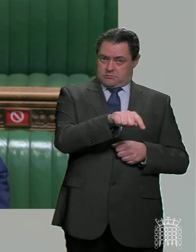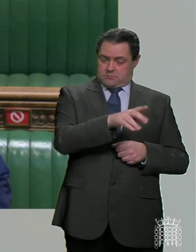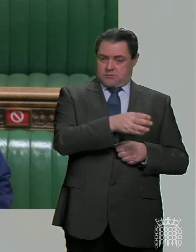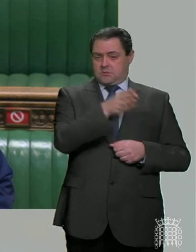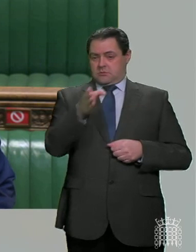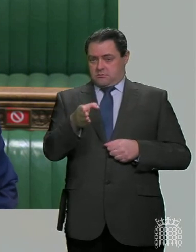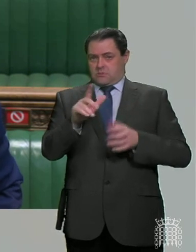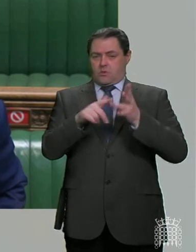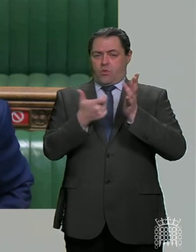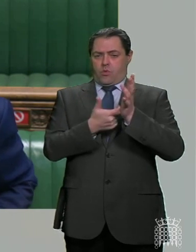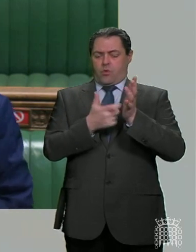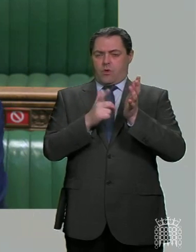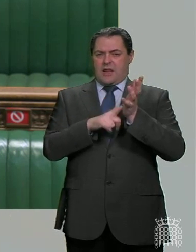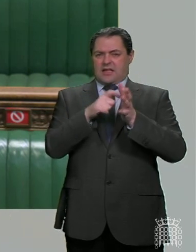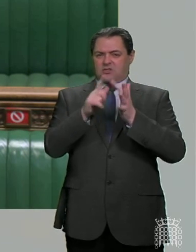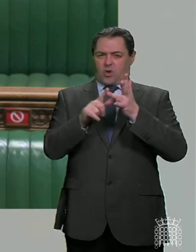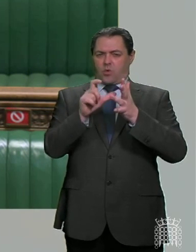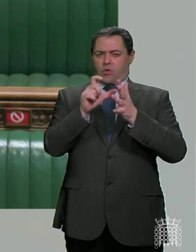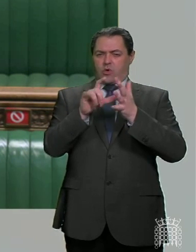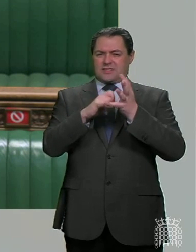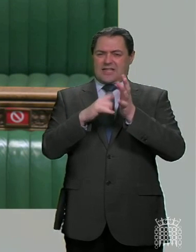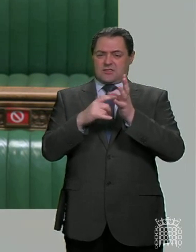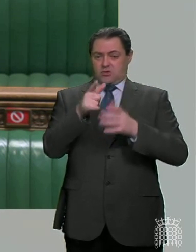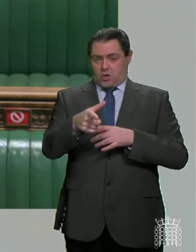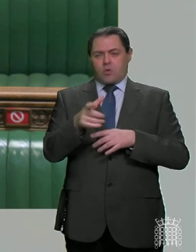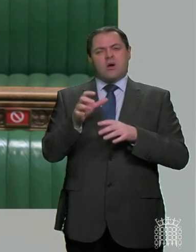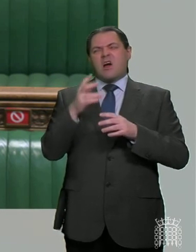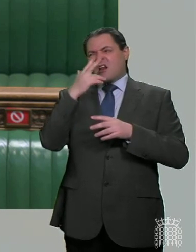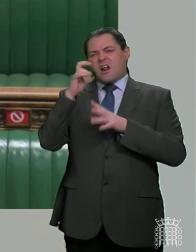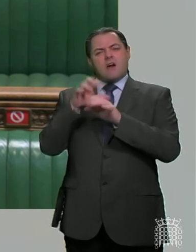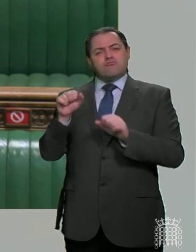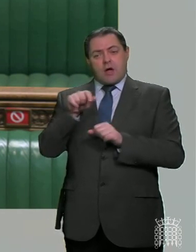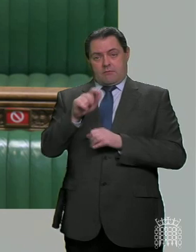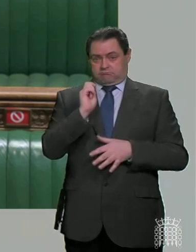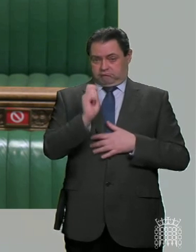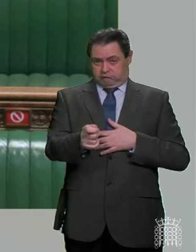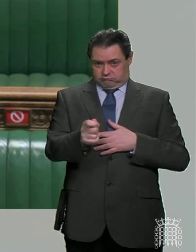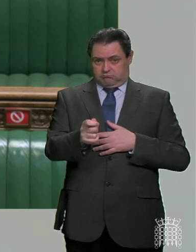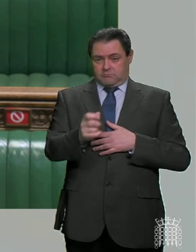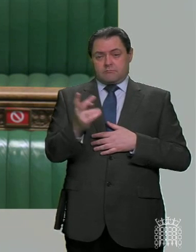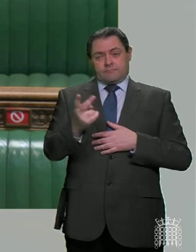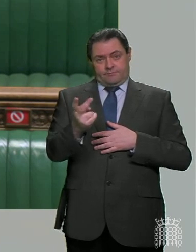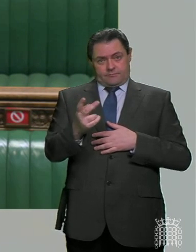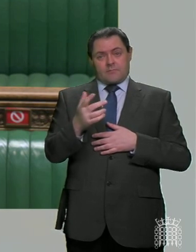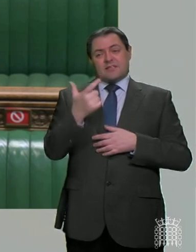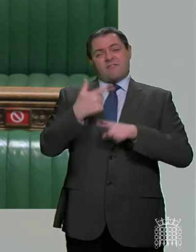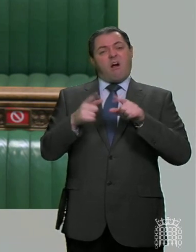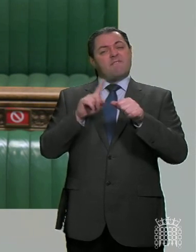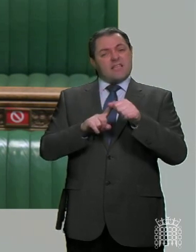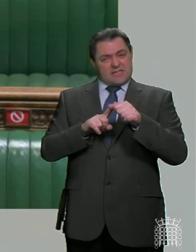Orlando and Costanzo, who were convicted of raping a woman in a nightclub, received a seven-and-a-half-year sentence.